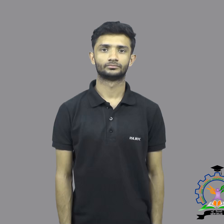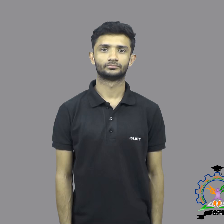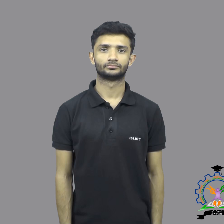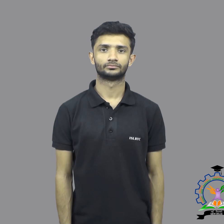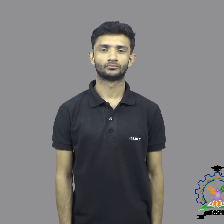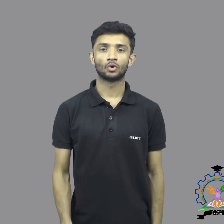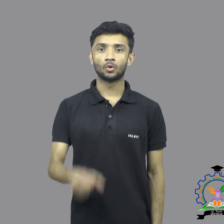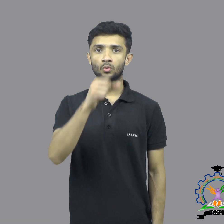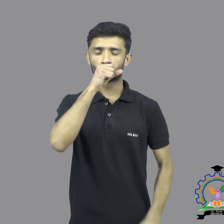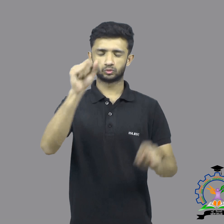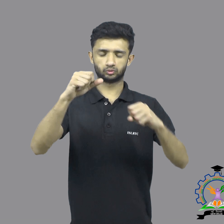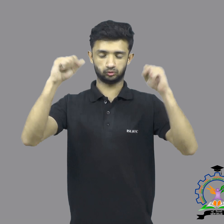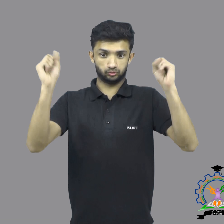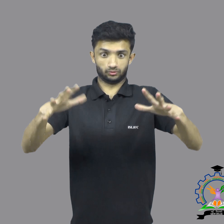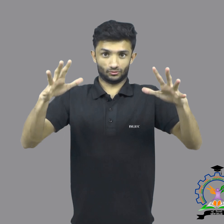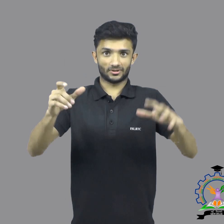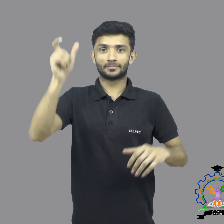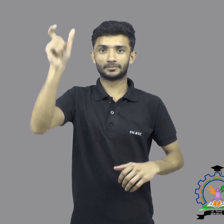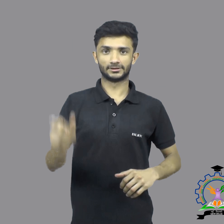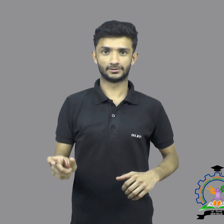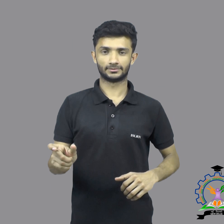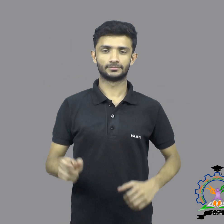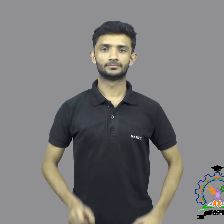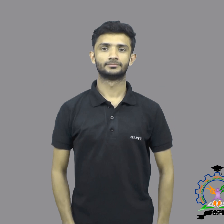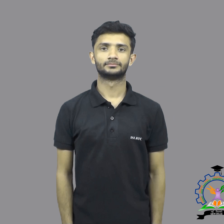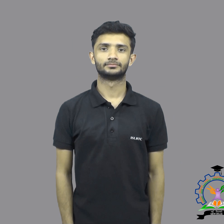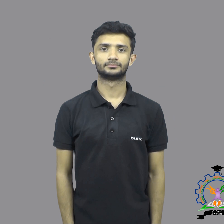Magician